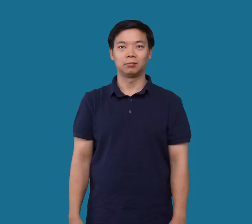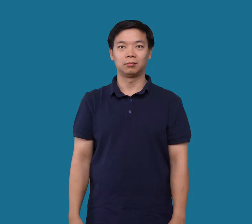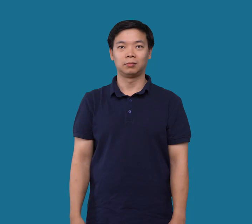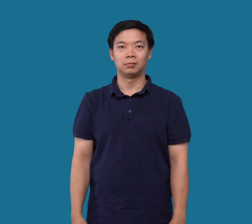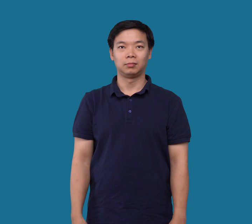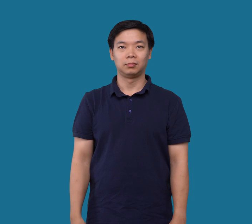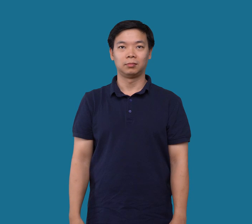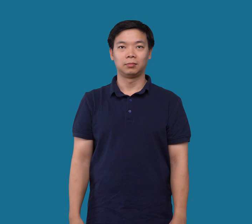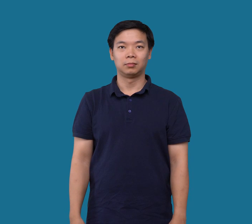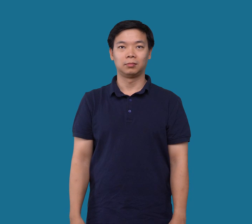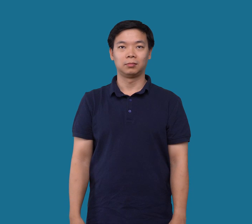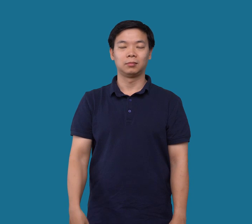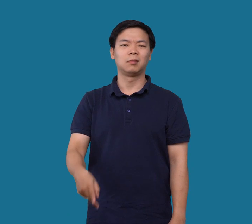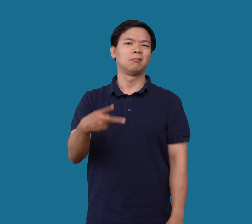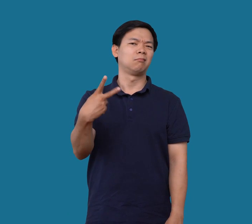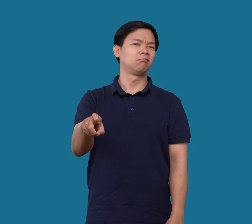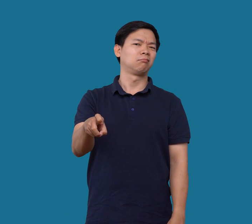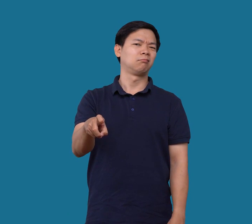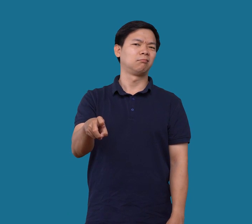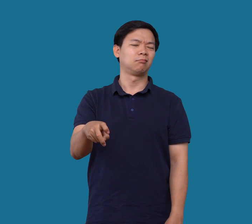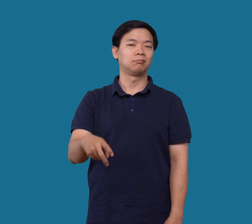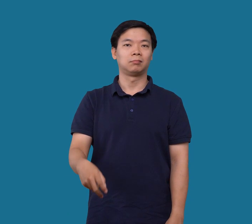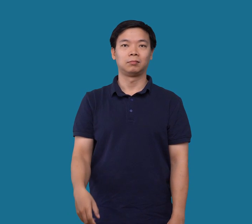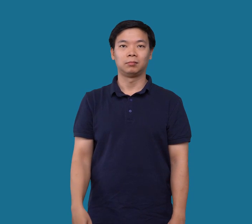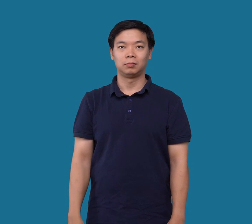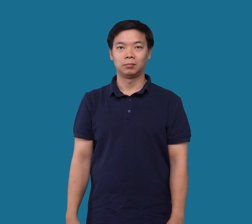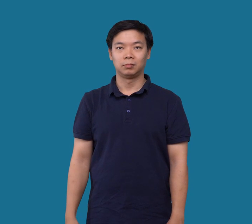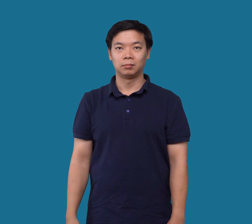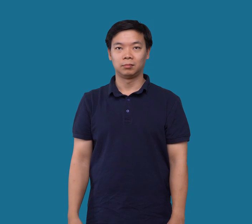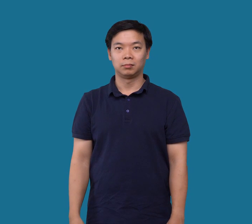hỏng